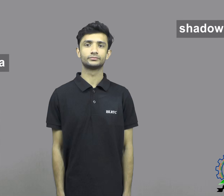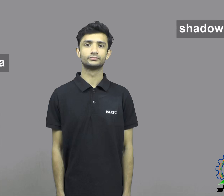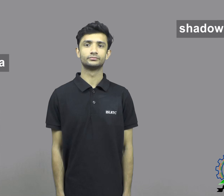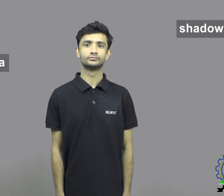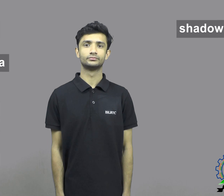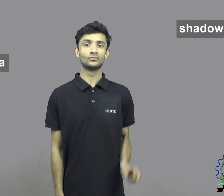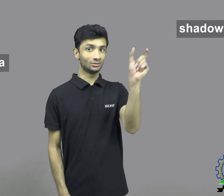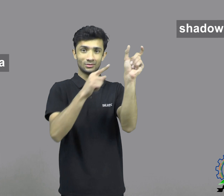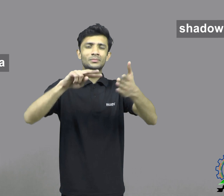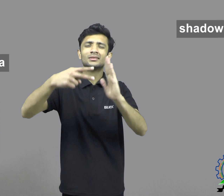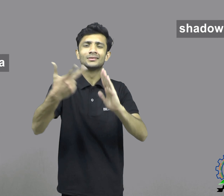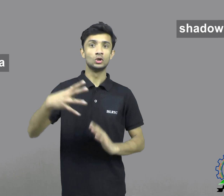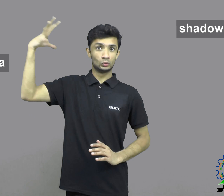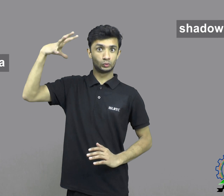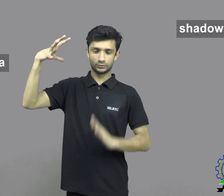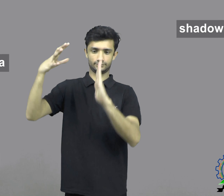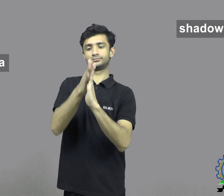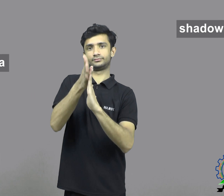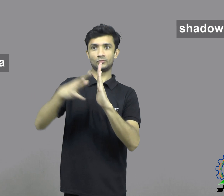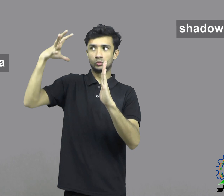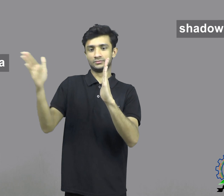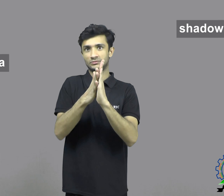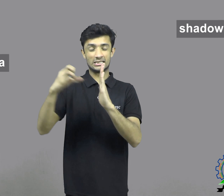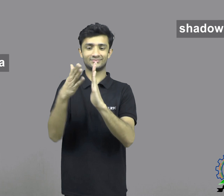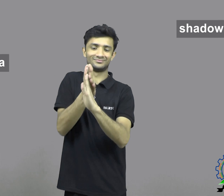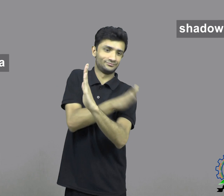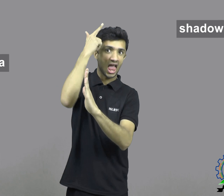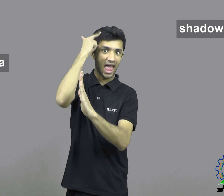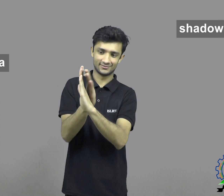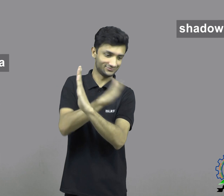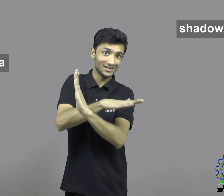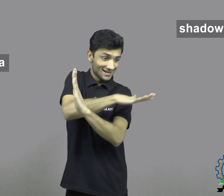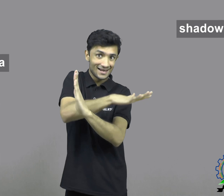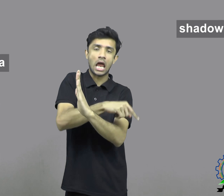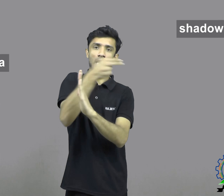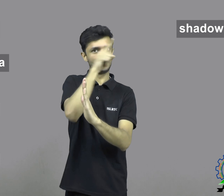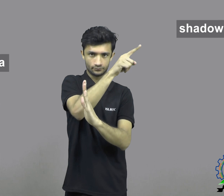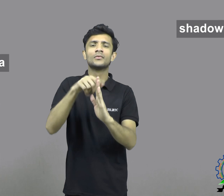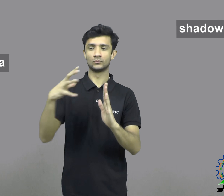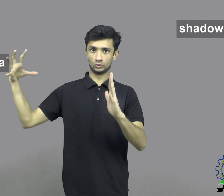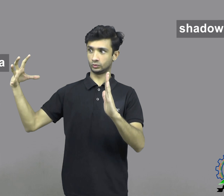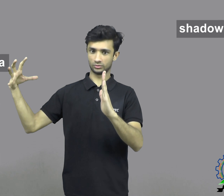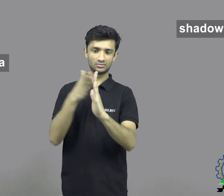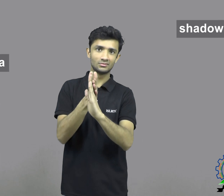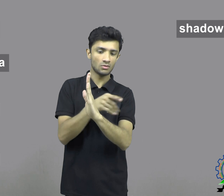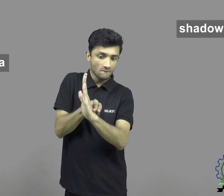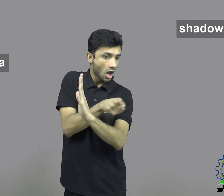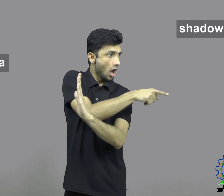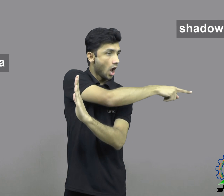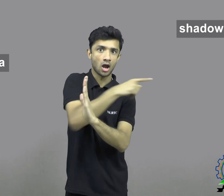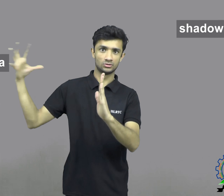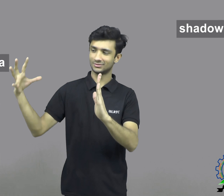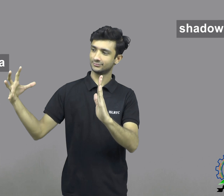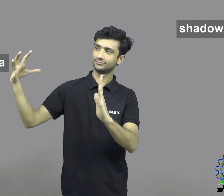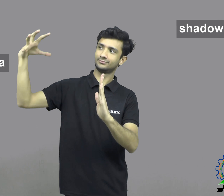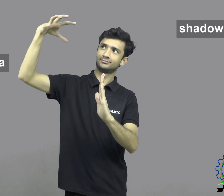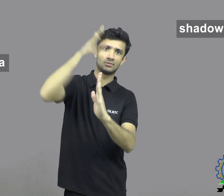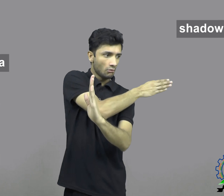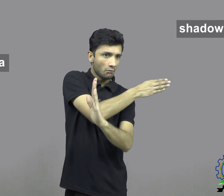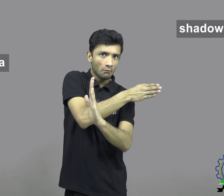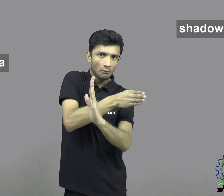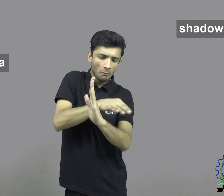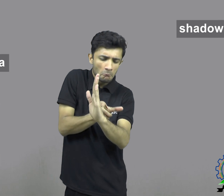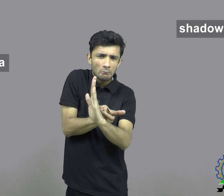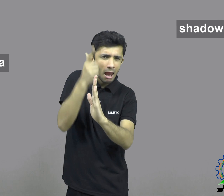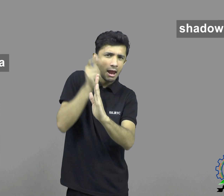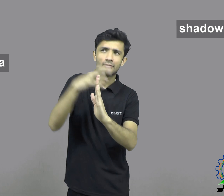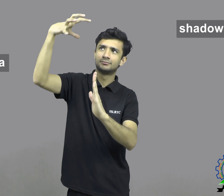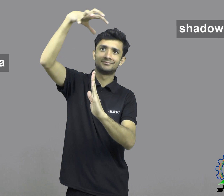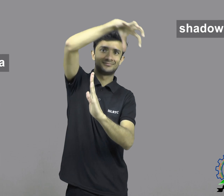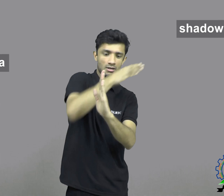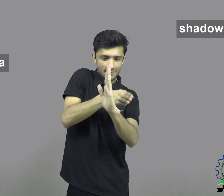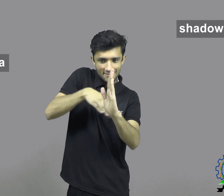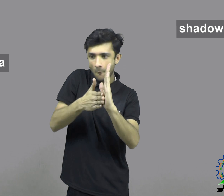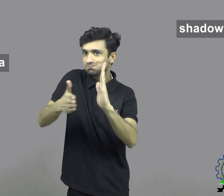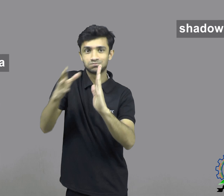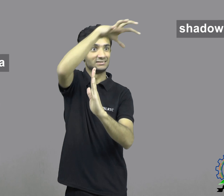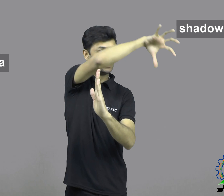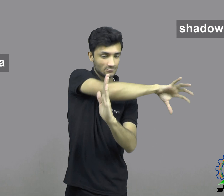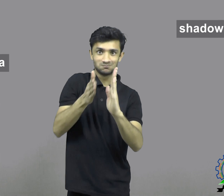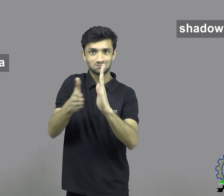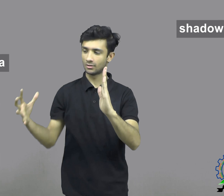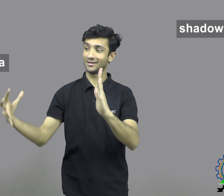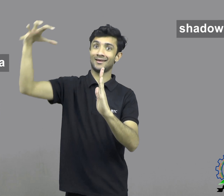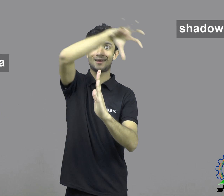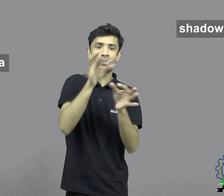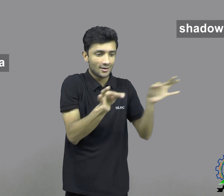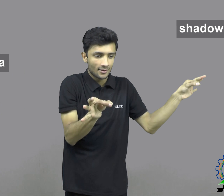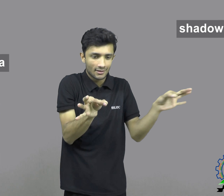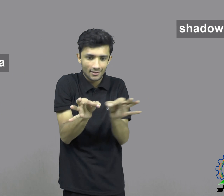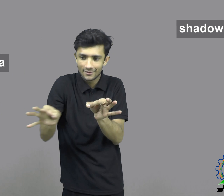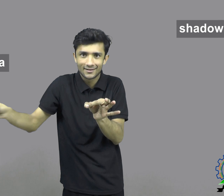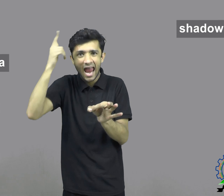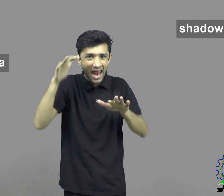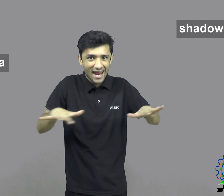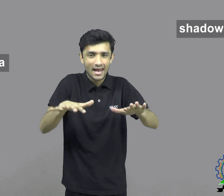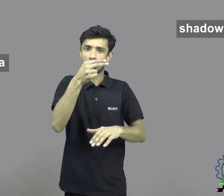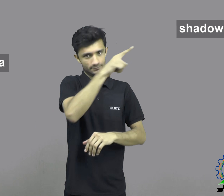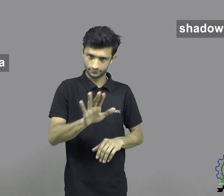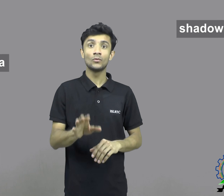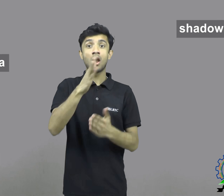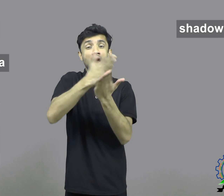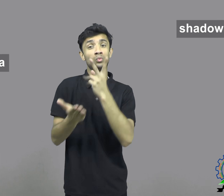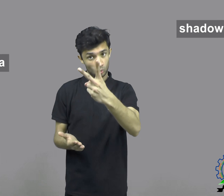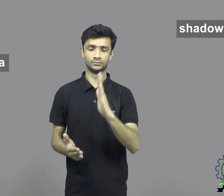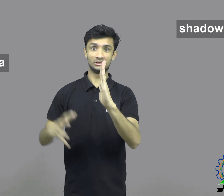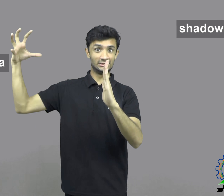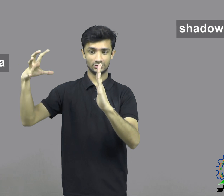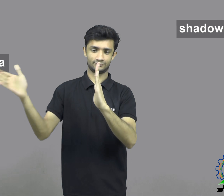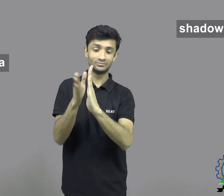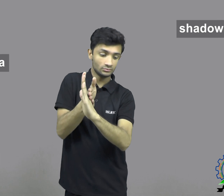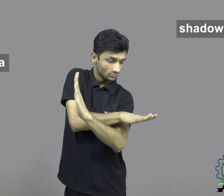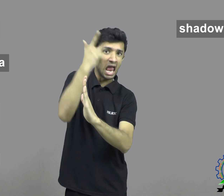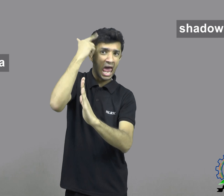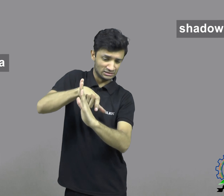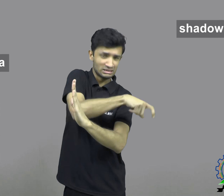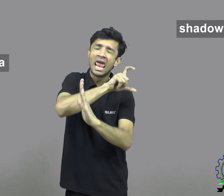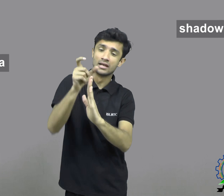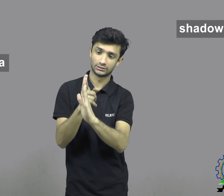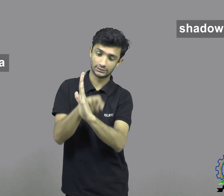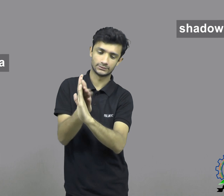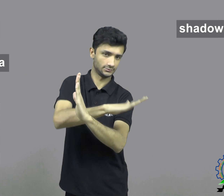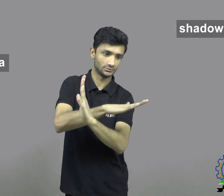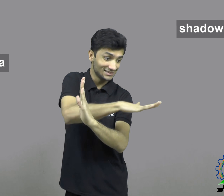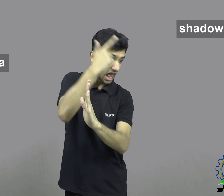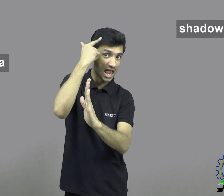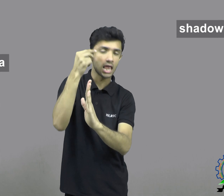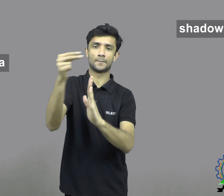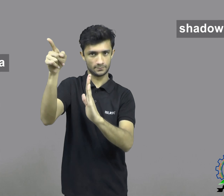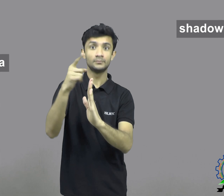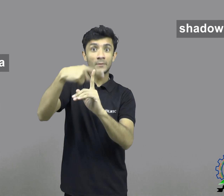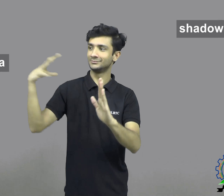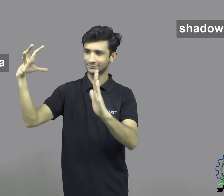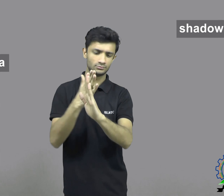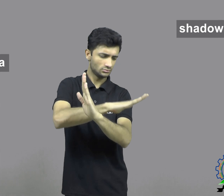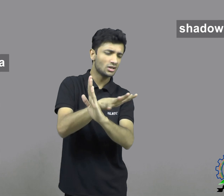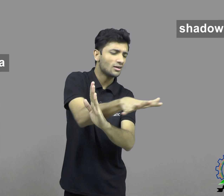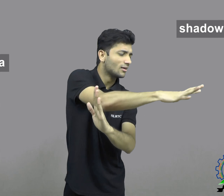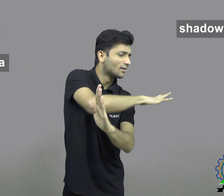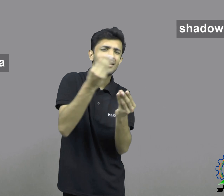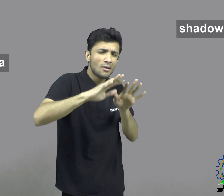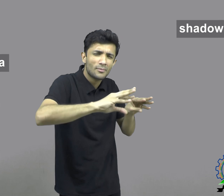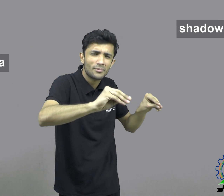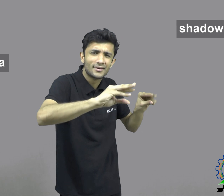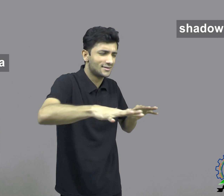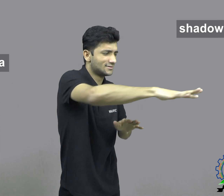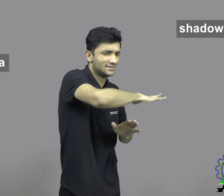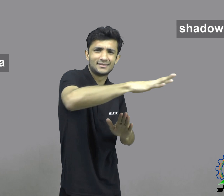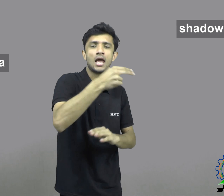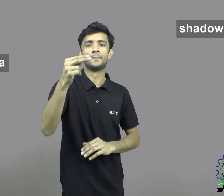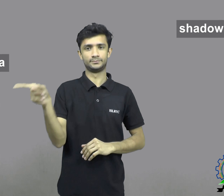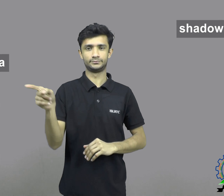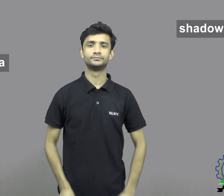Shadow Umbra and Penumbra